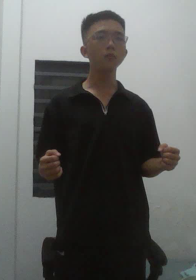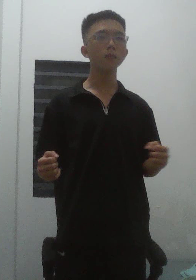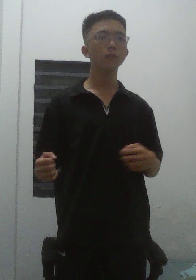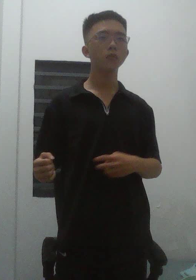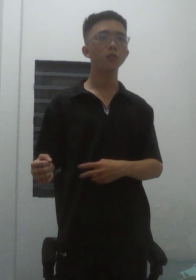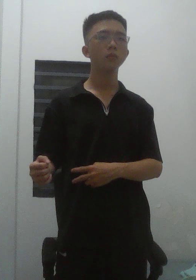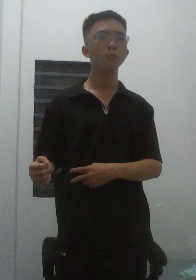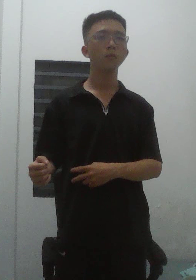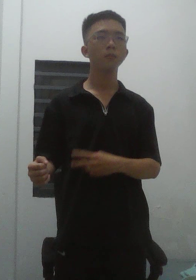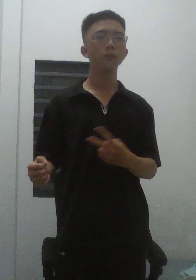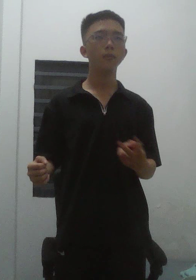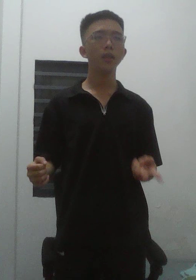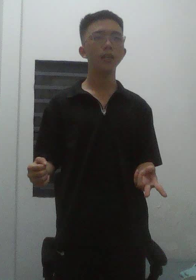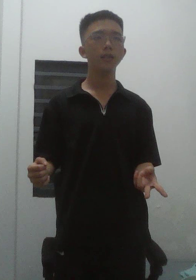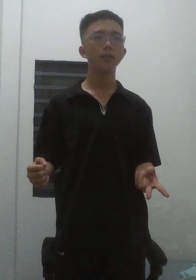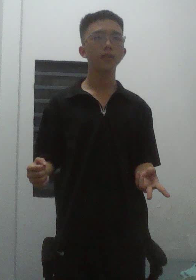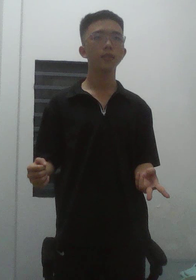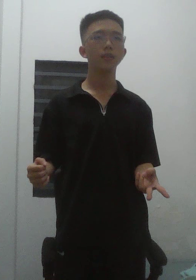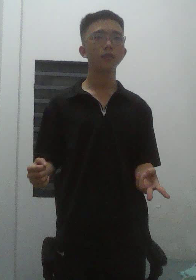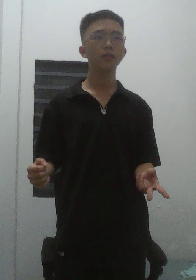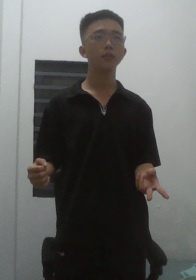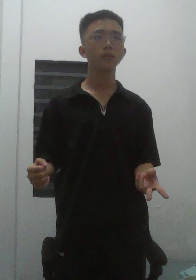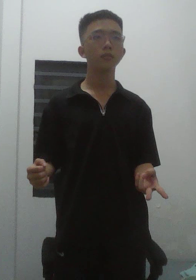it